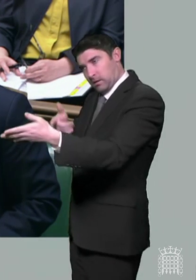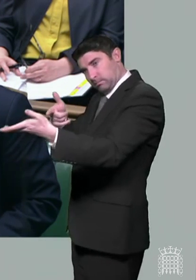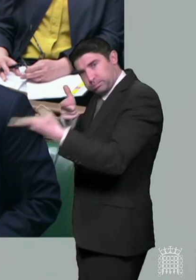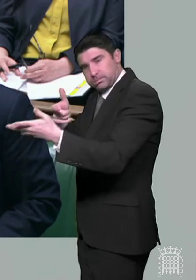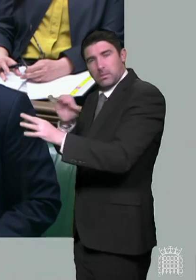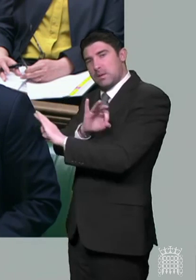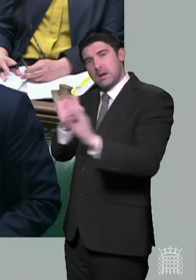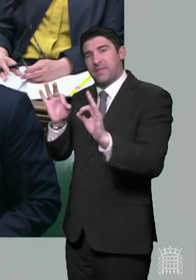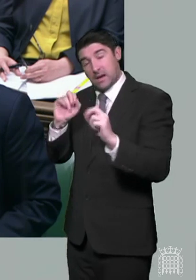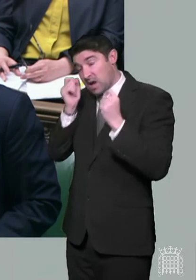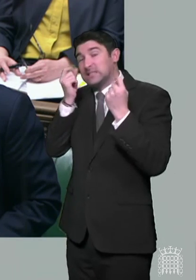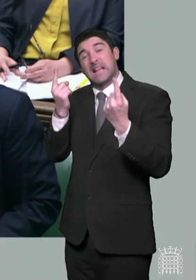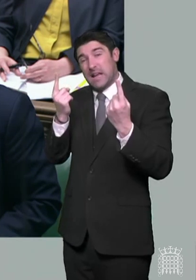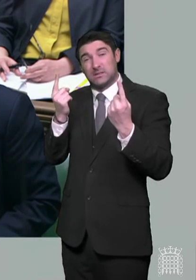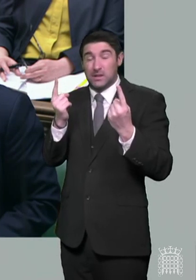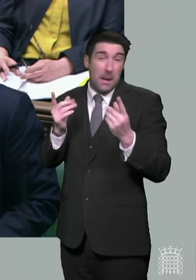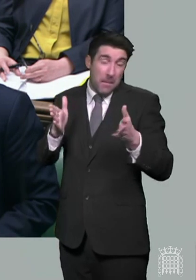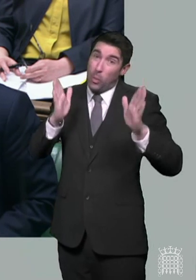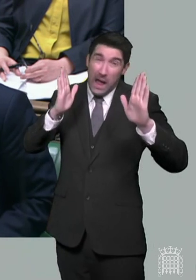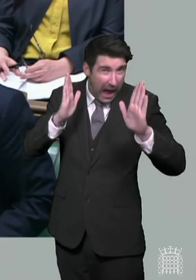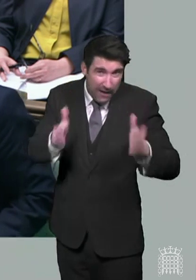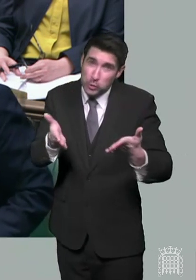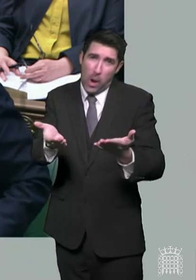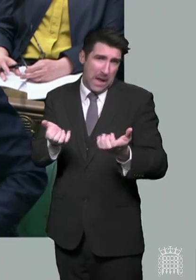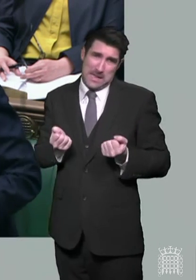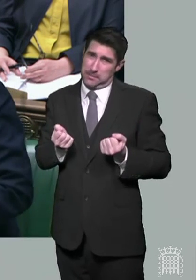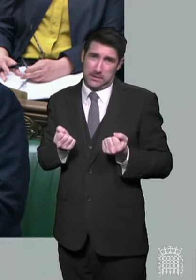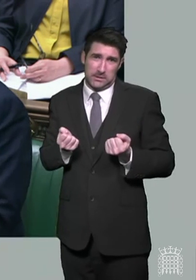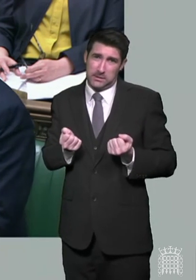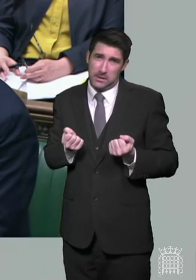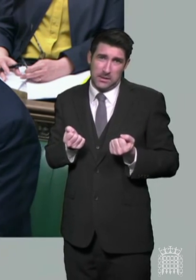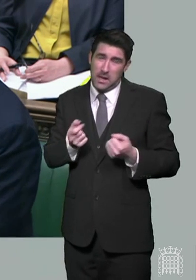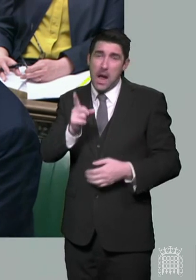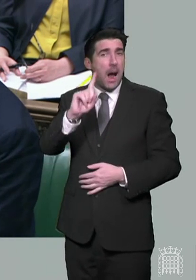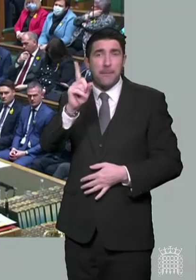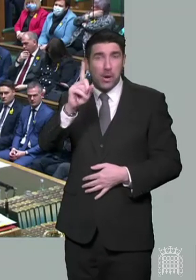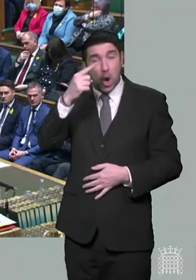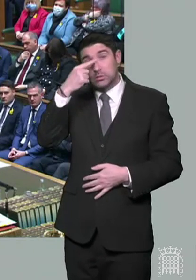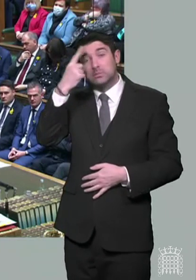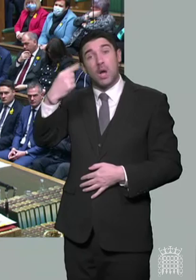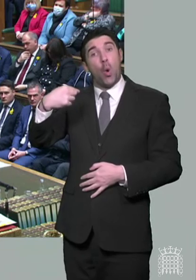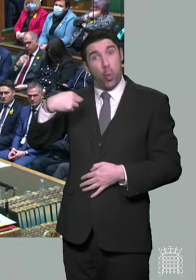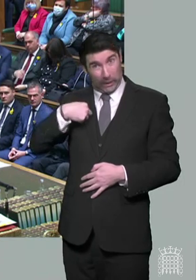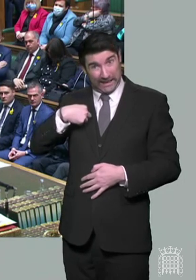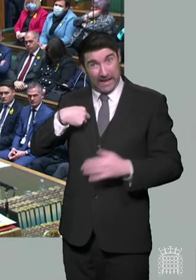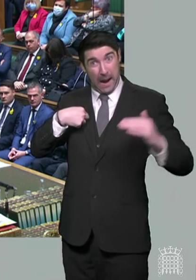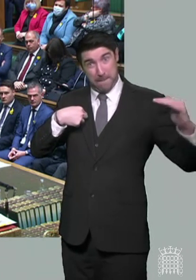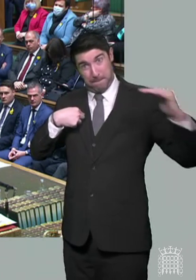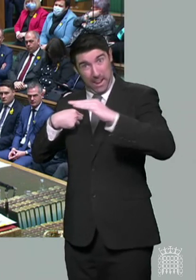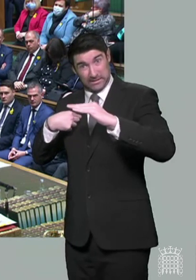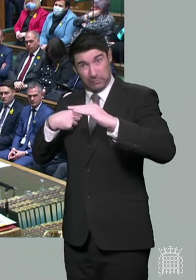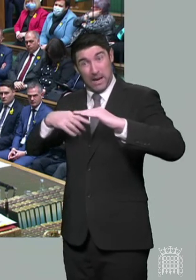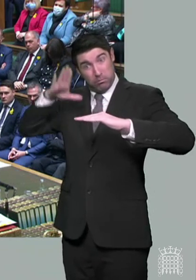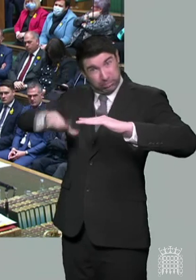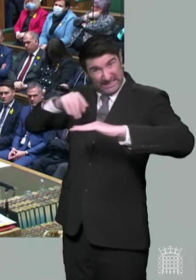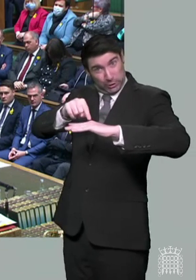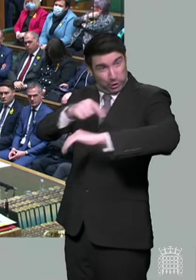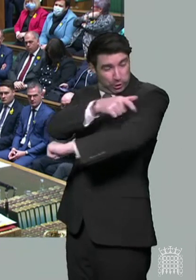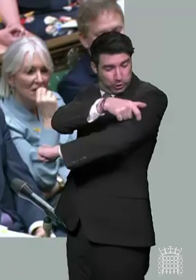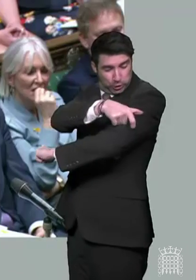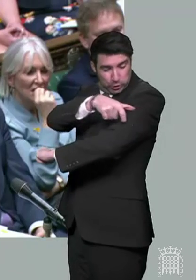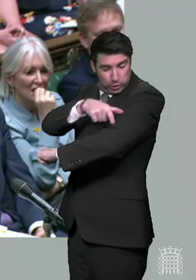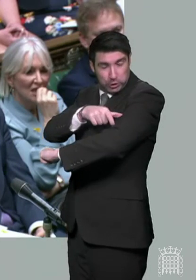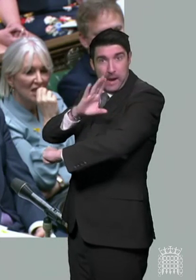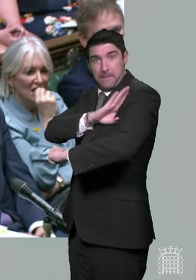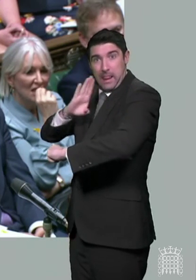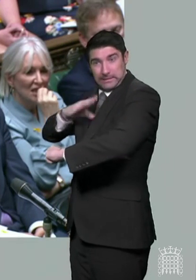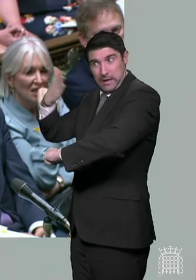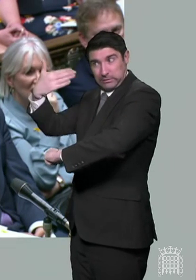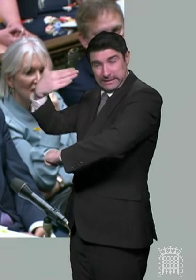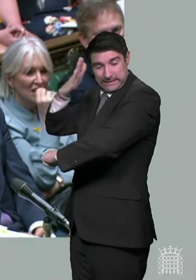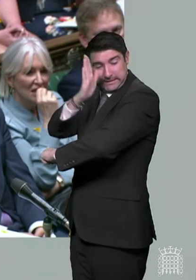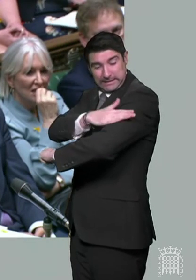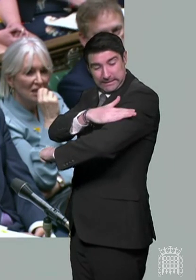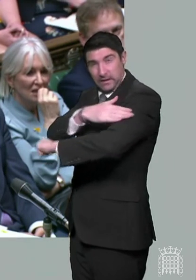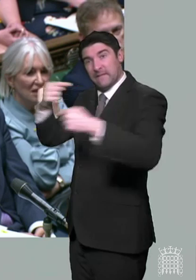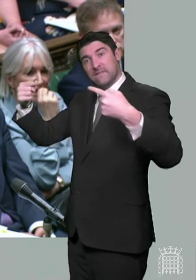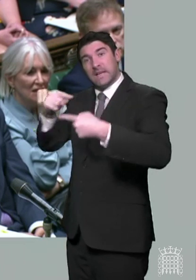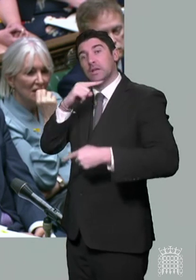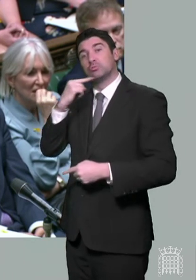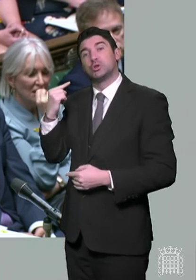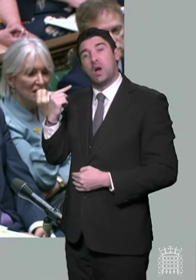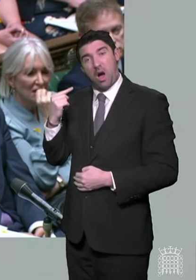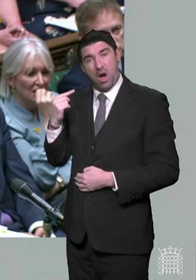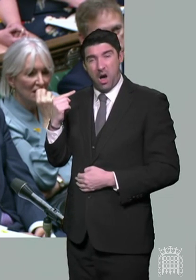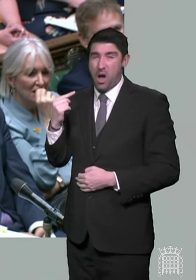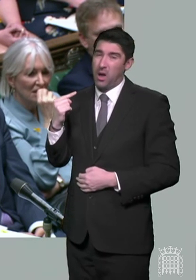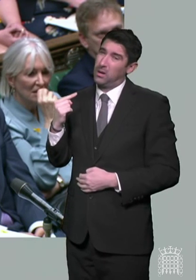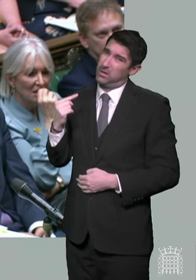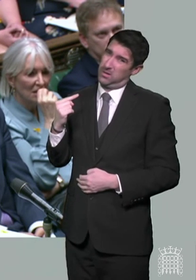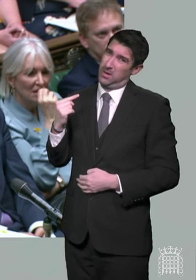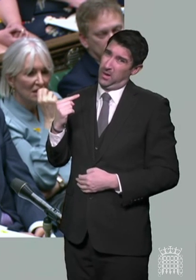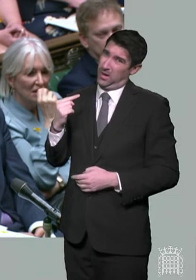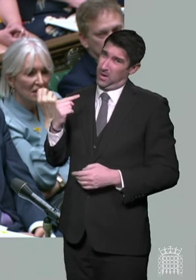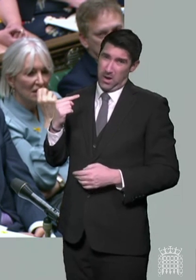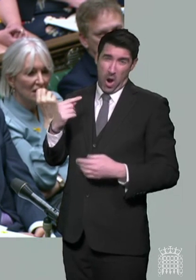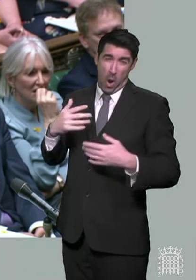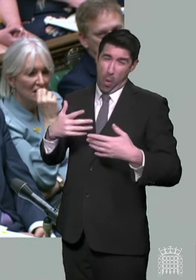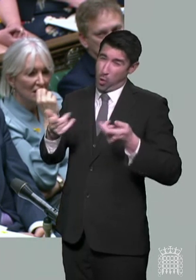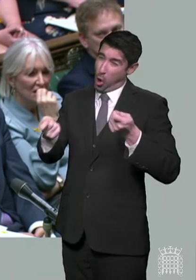That is a reality we simply have to accept, because the consequences of a direct confrontation between the UK and Russia, and indeed between other western countries and Russia, would not be easy to control.